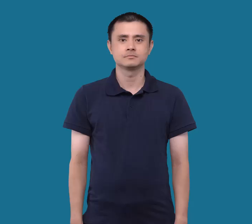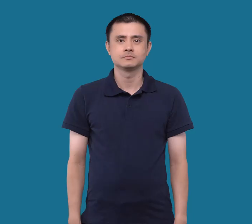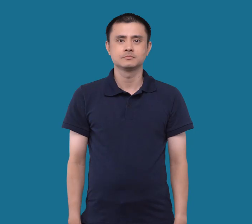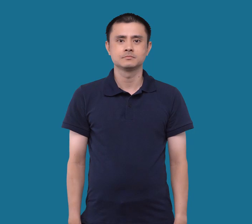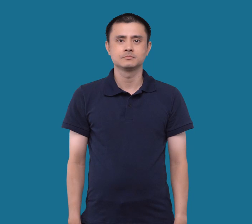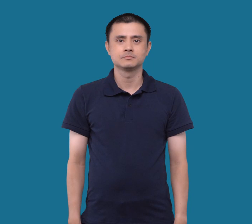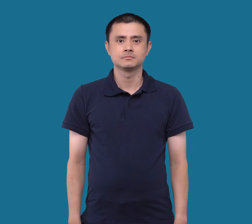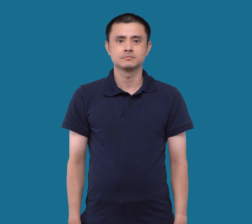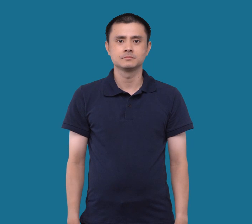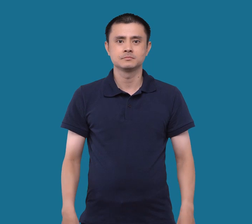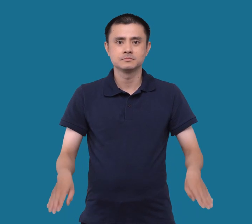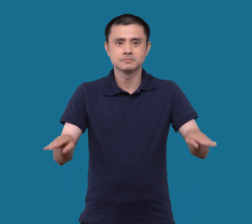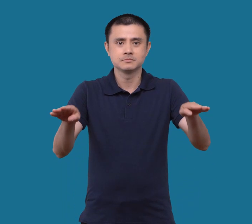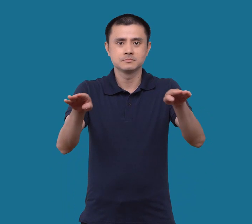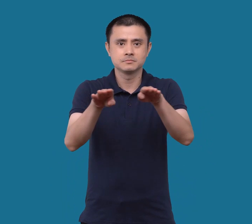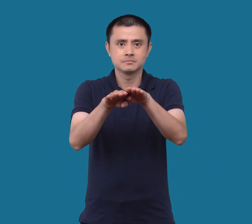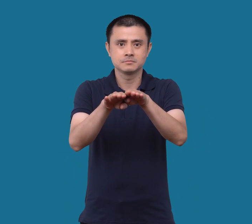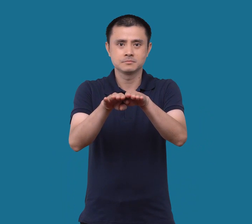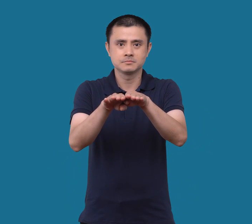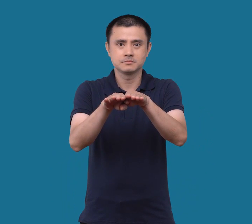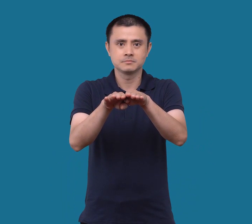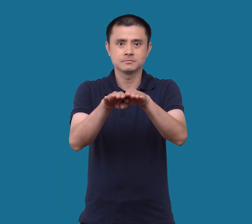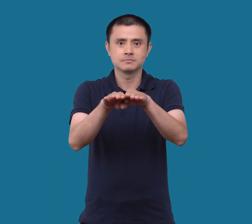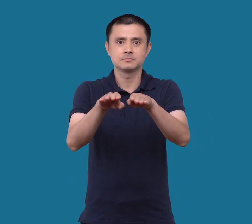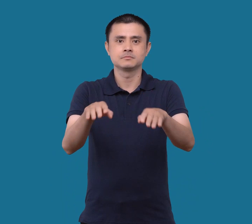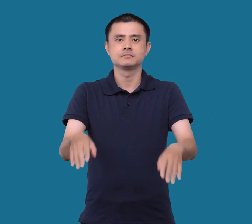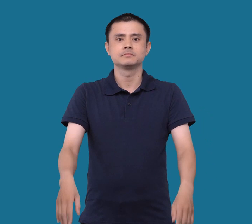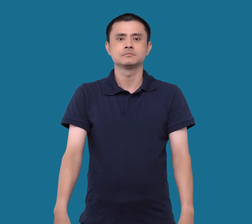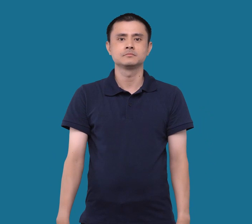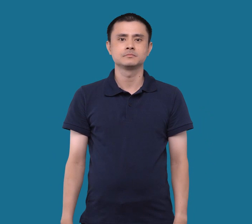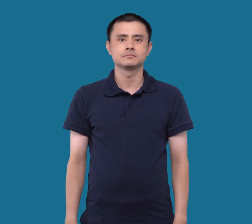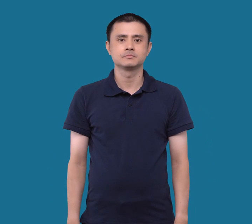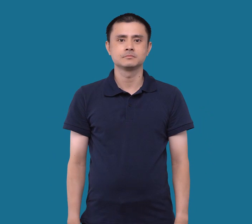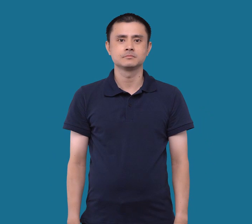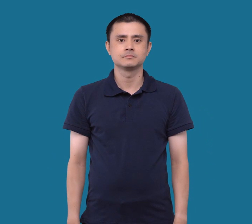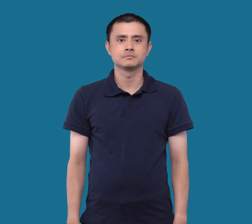bằng